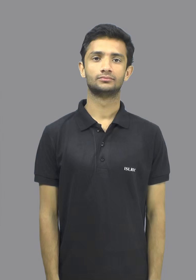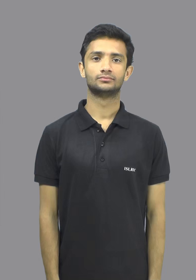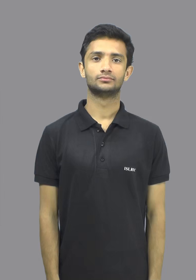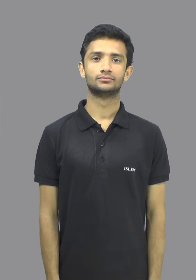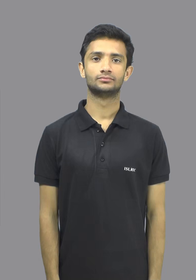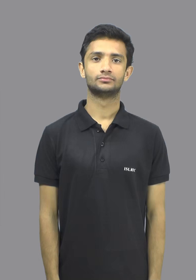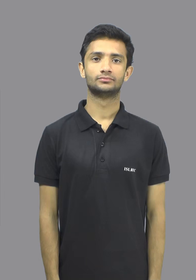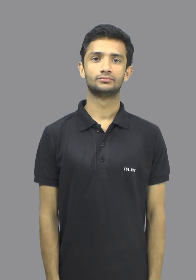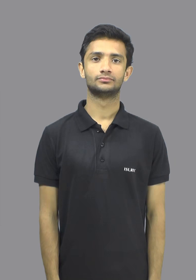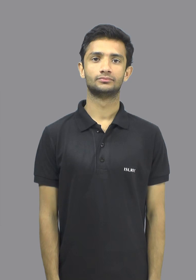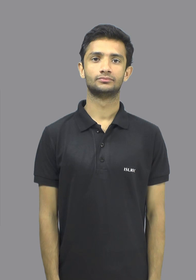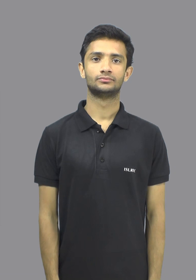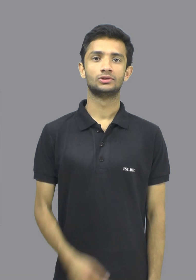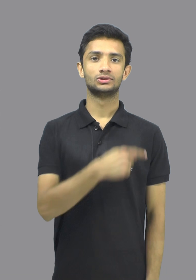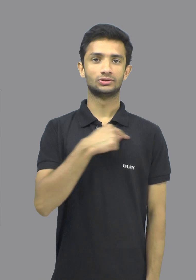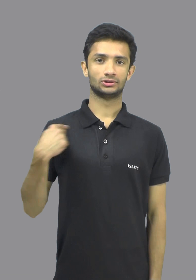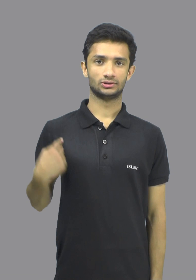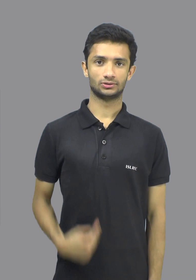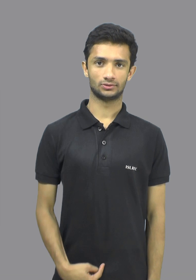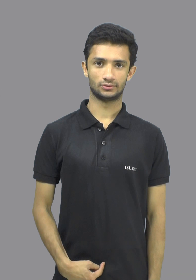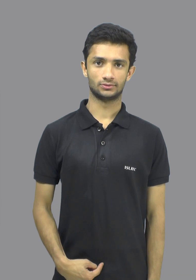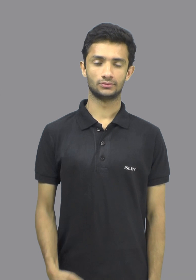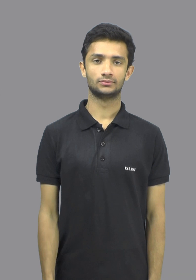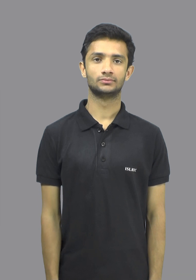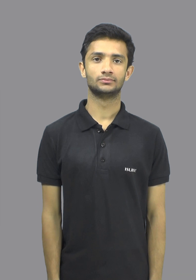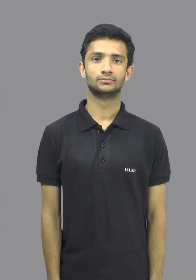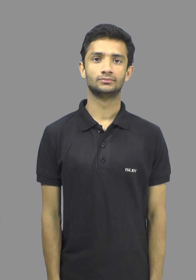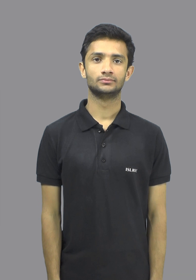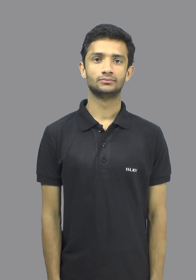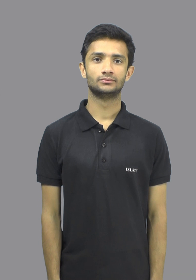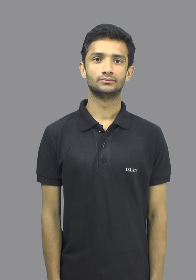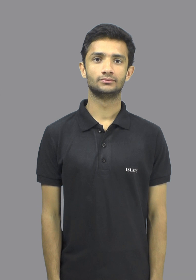China